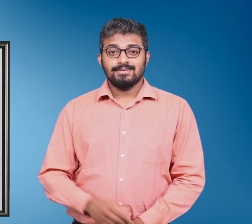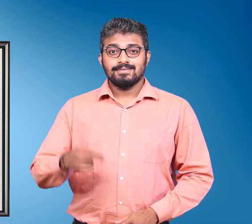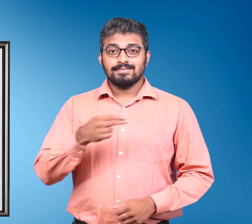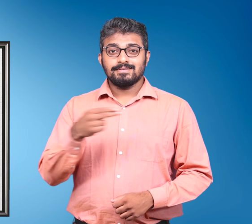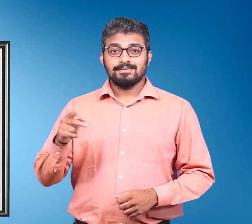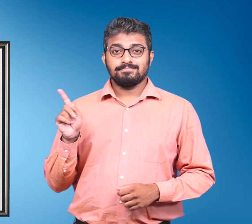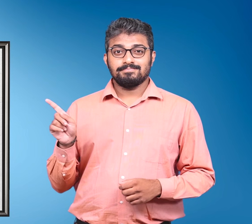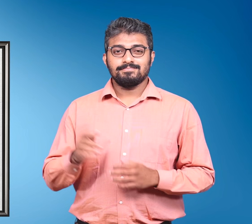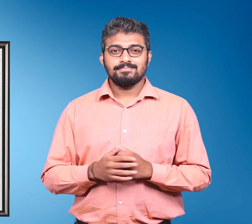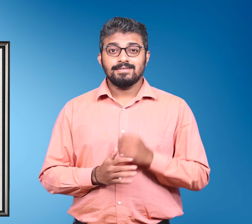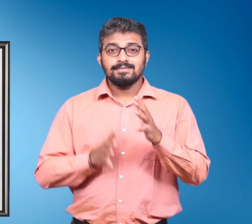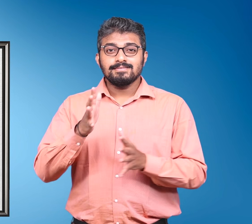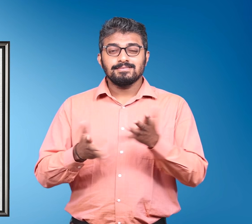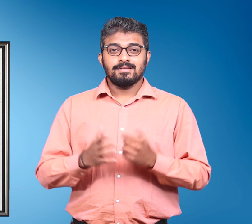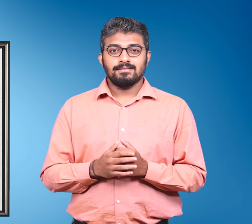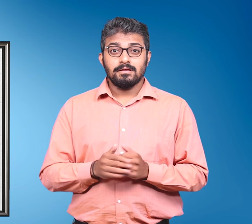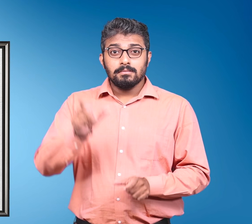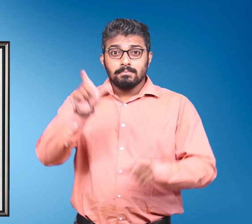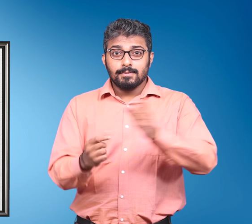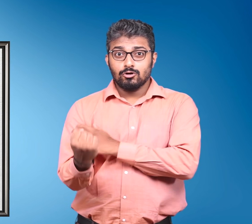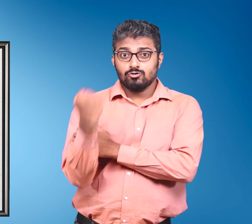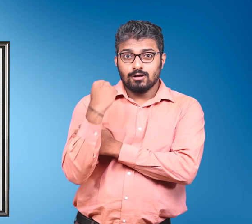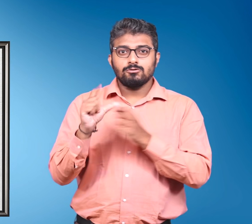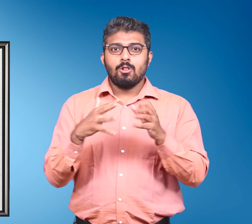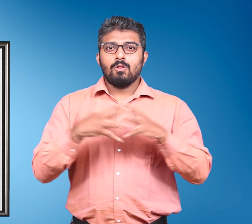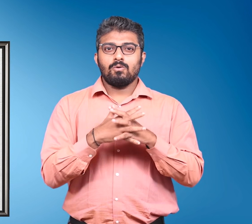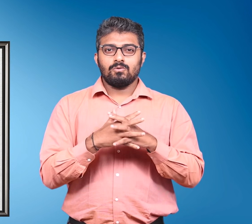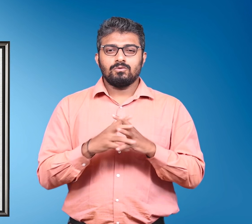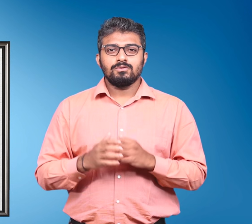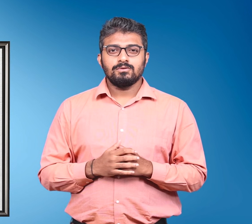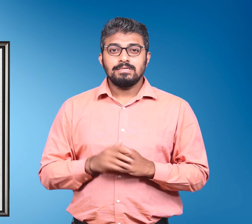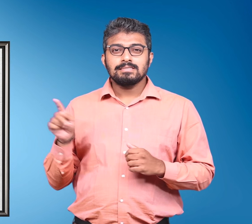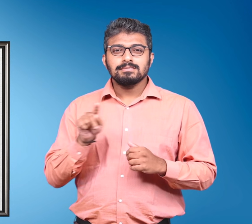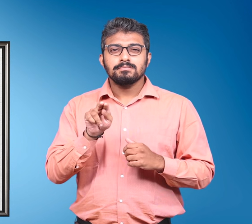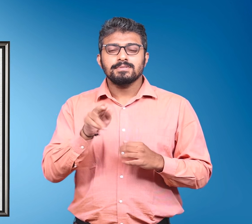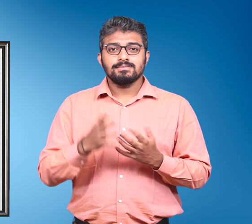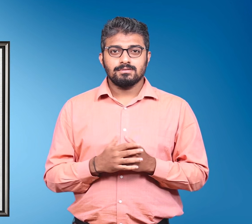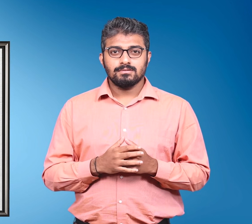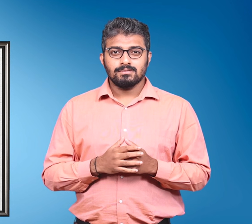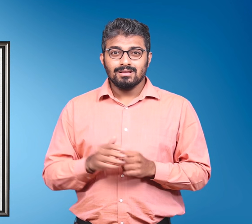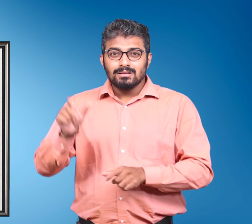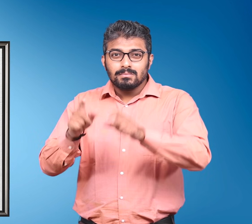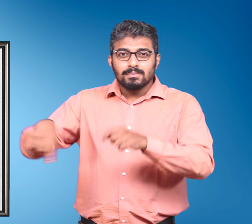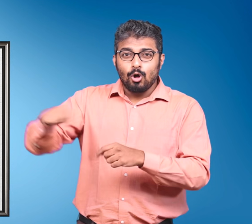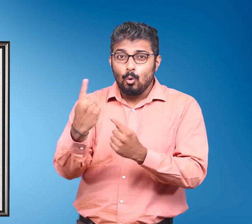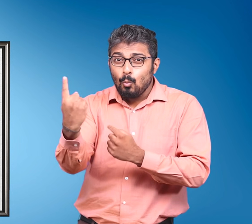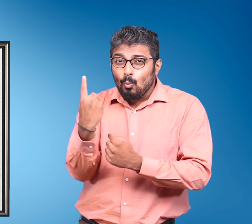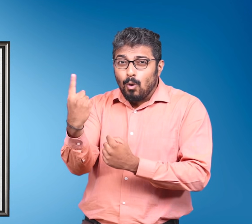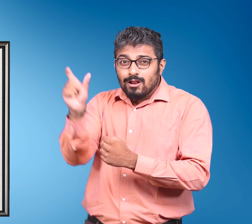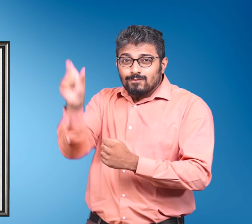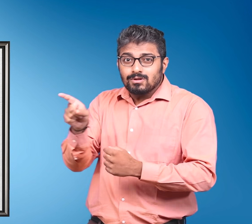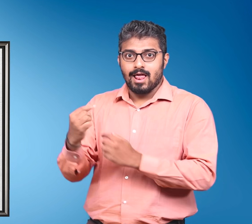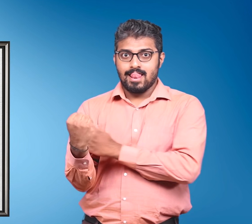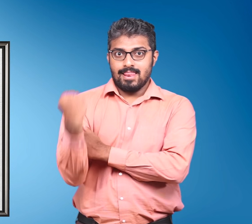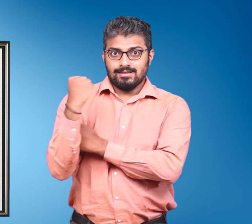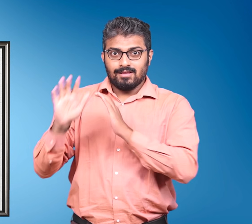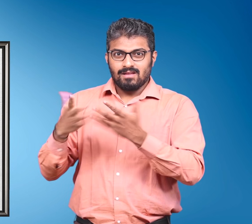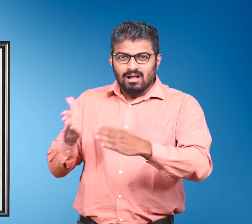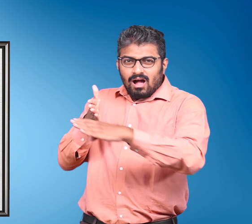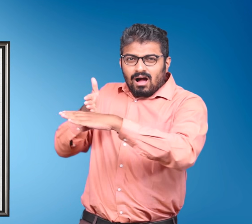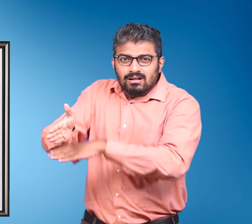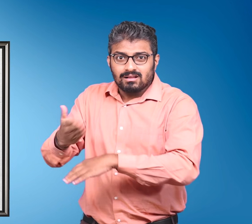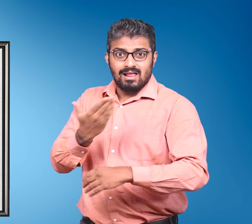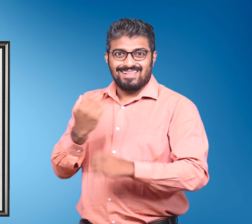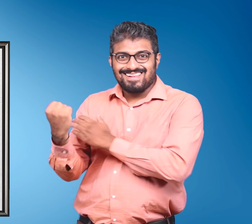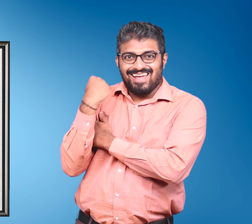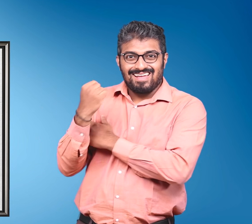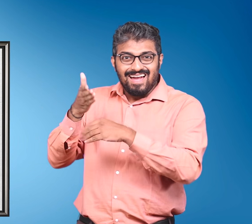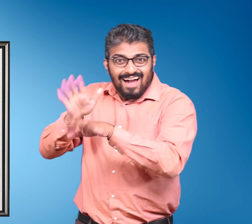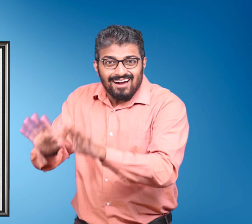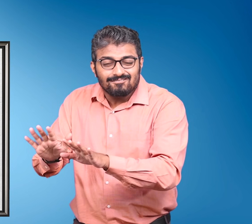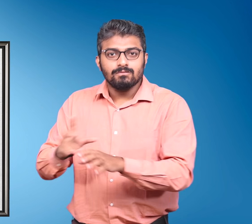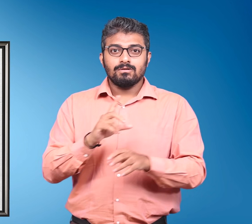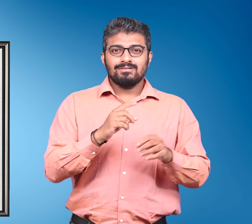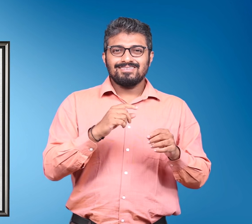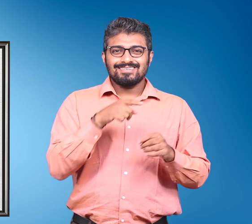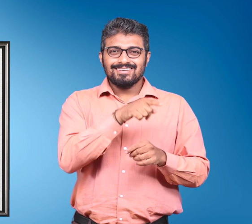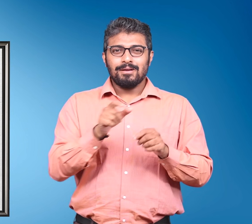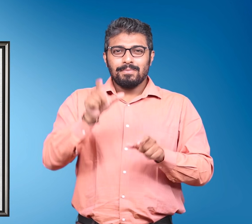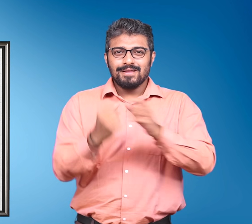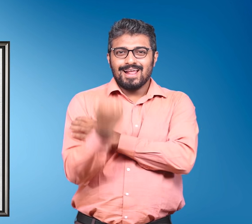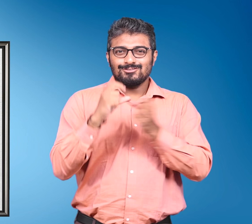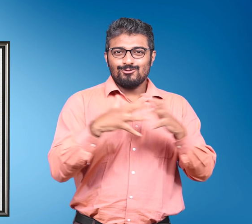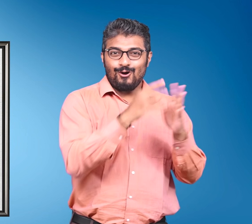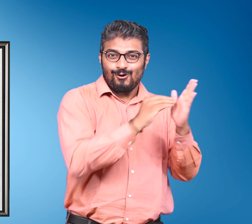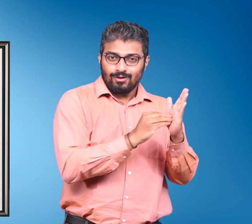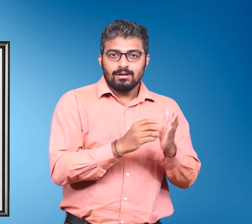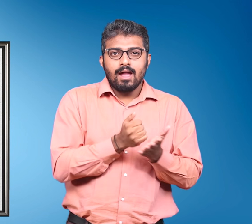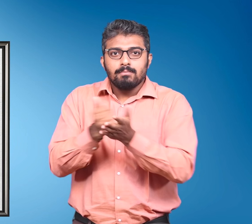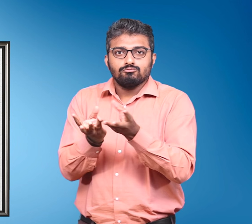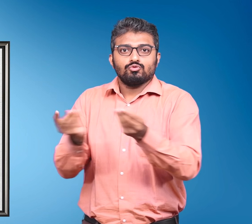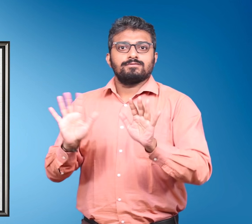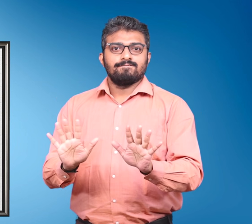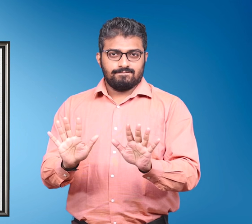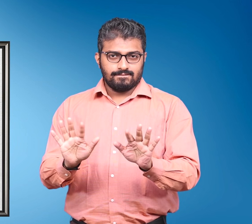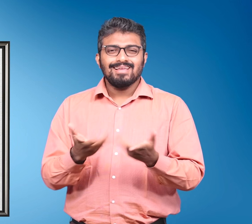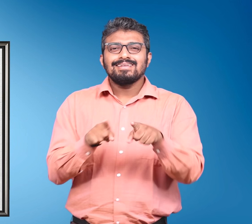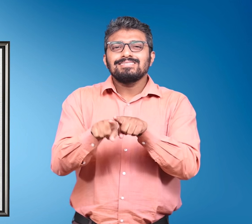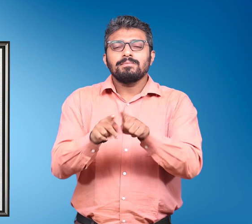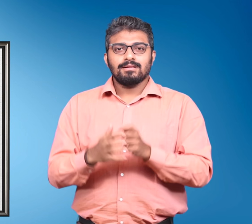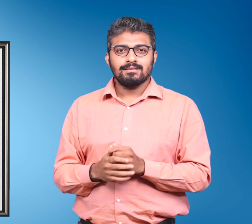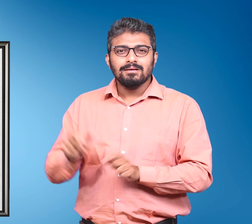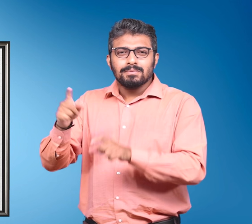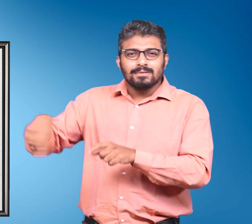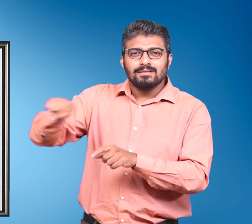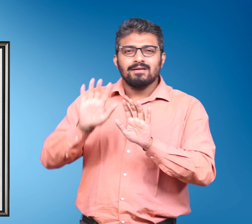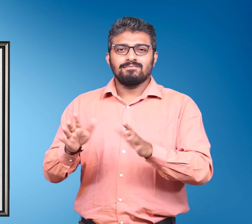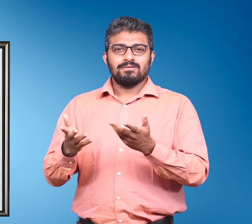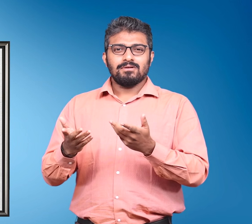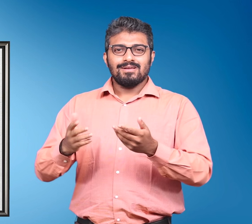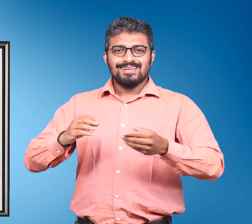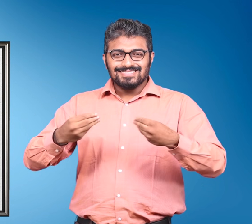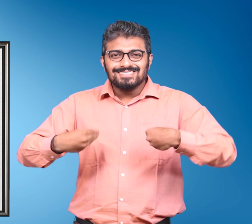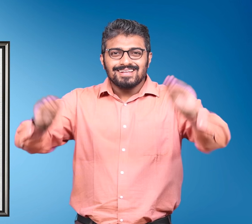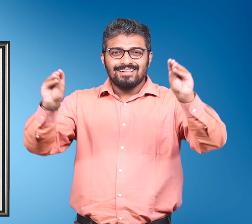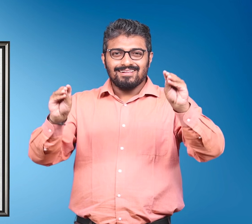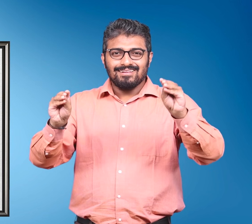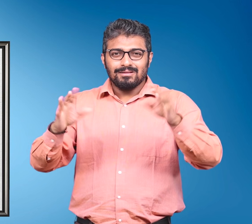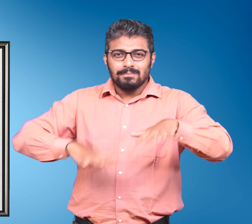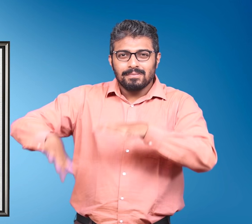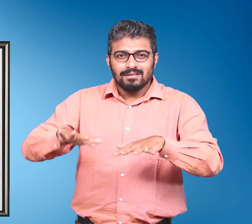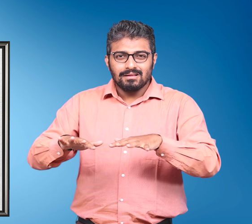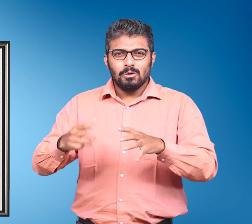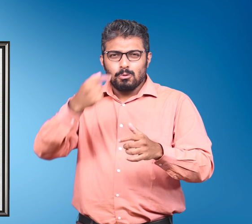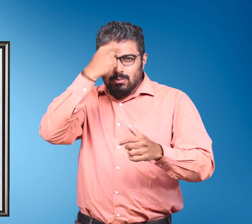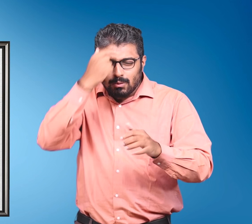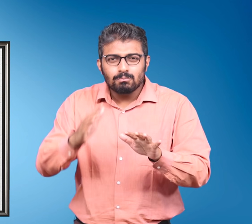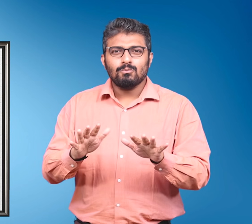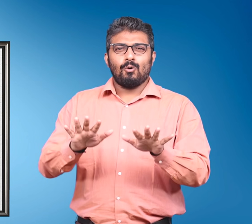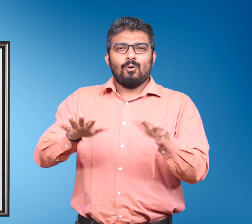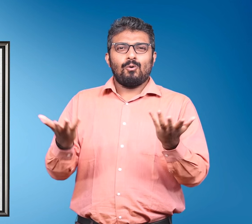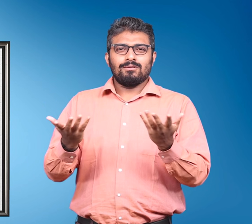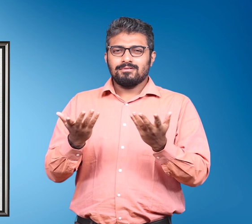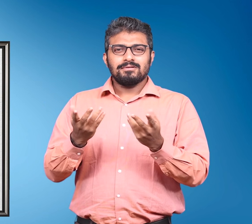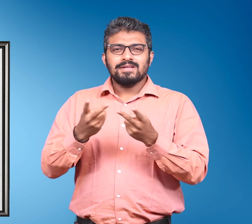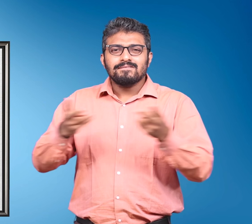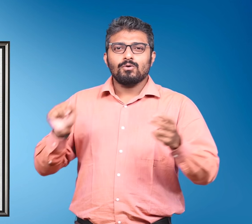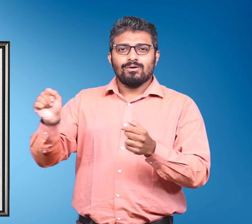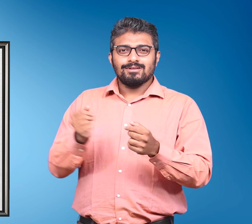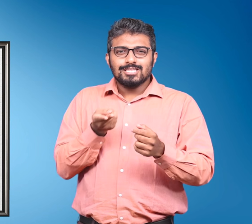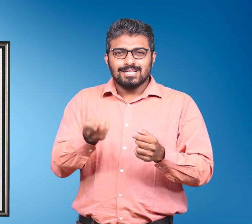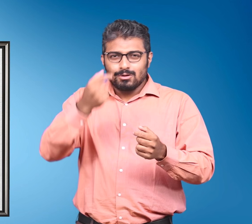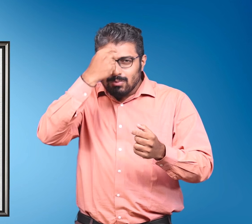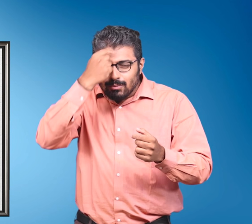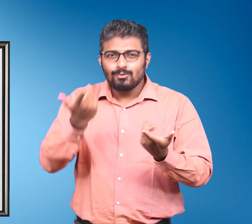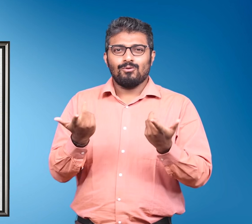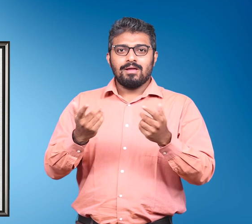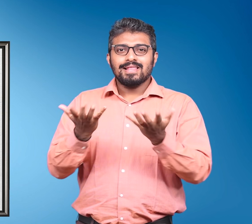Civil Law This sign means civil law. It deals with any or injury to rights of individuals. For example, disputes relating to sale of land,